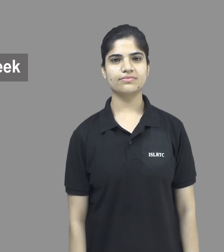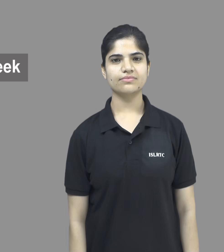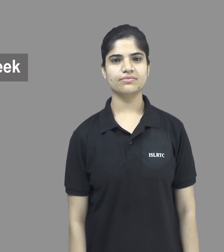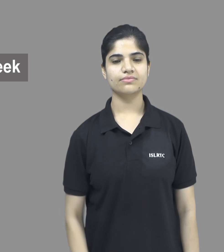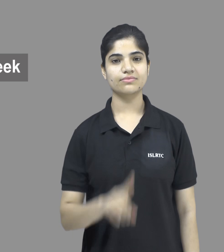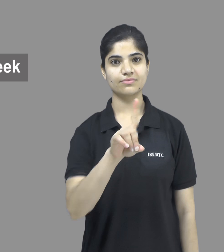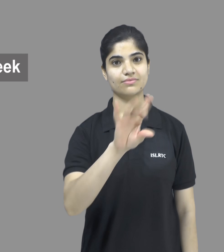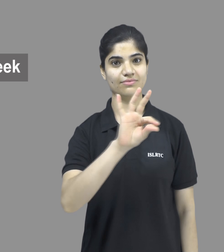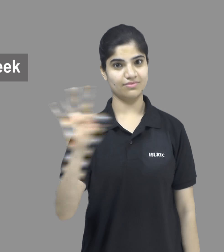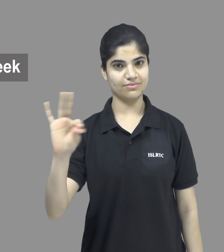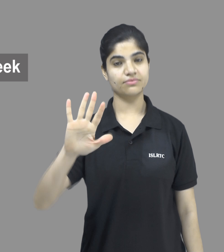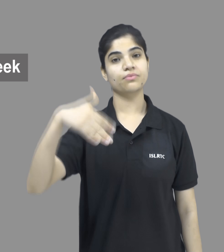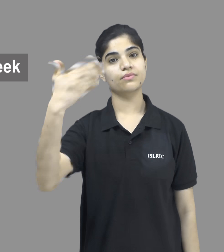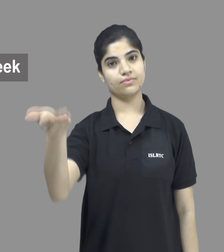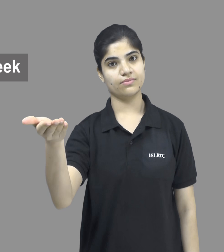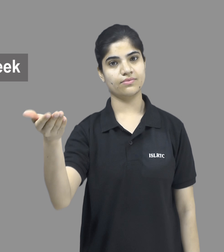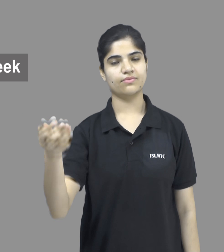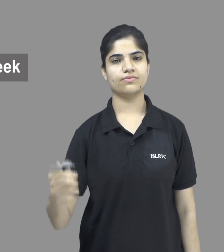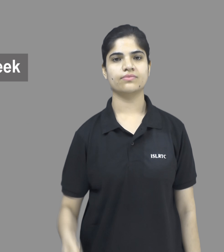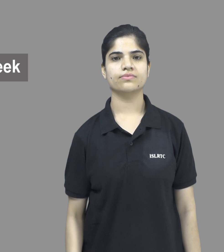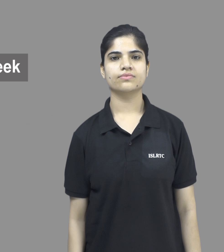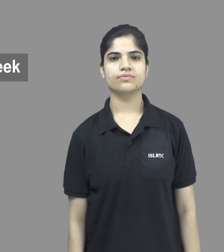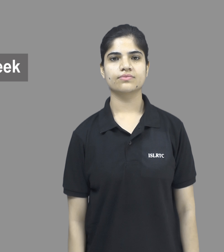Next Week